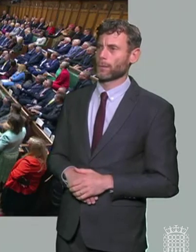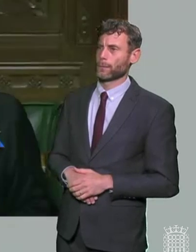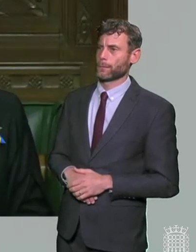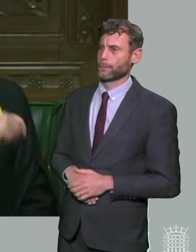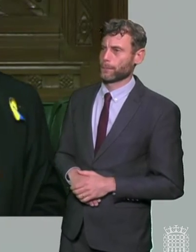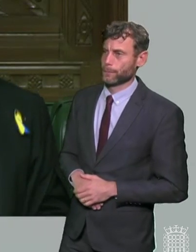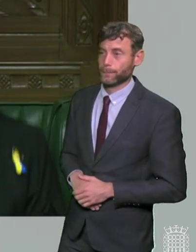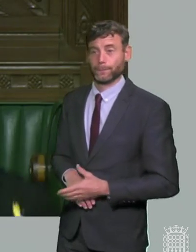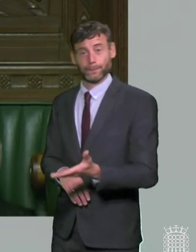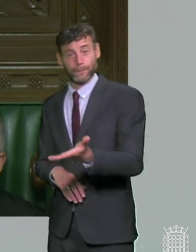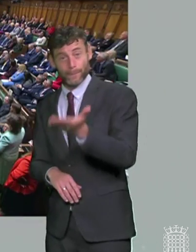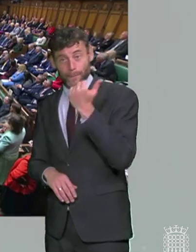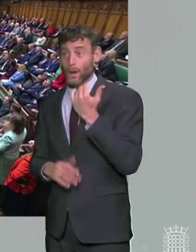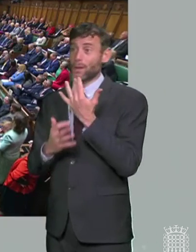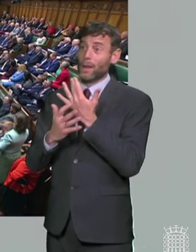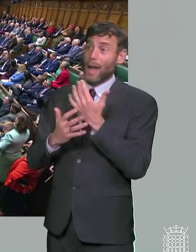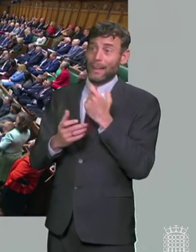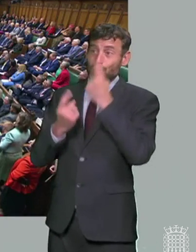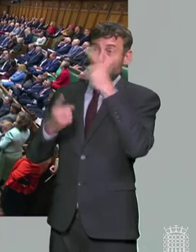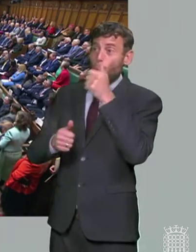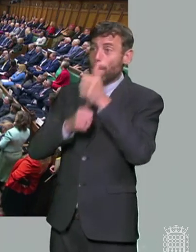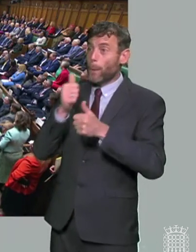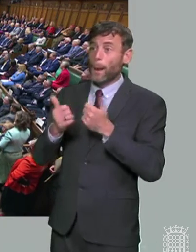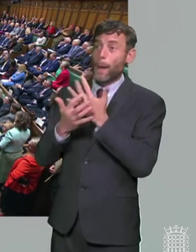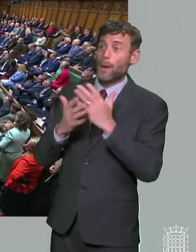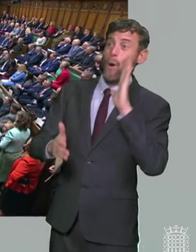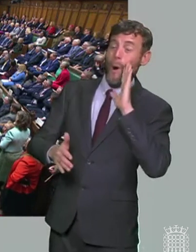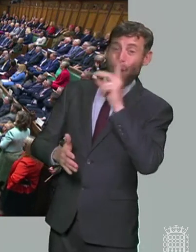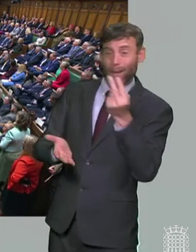I call Sir Oliver Heald— I didn’t know you were so popular!